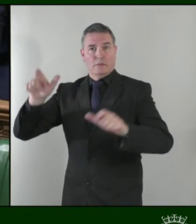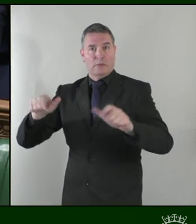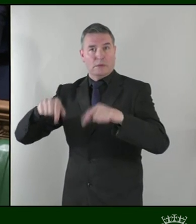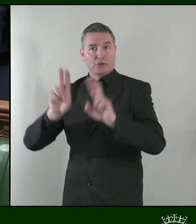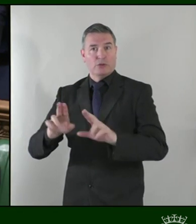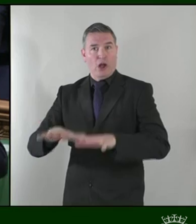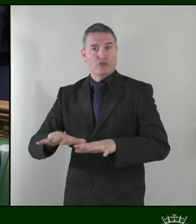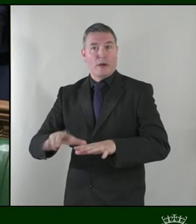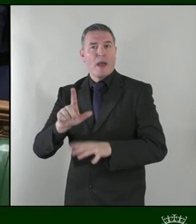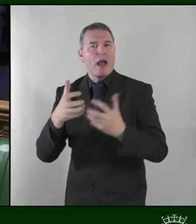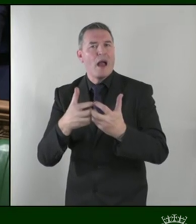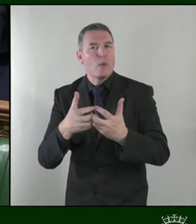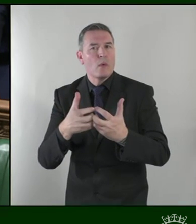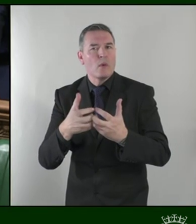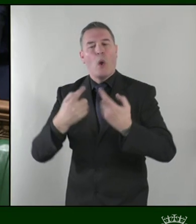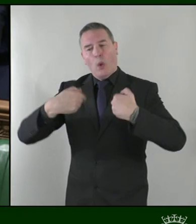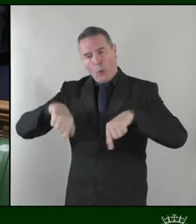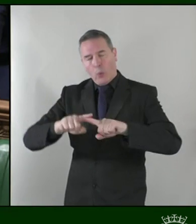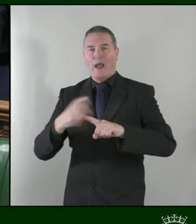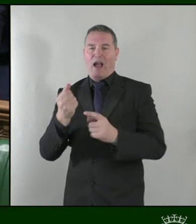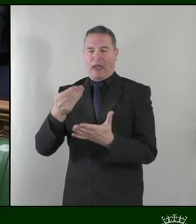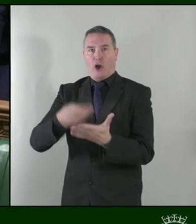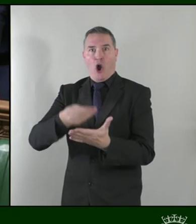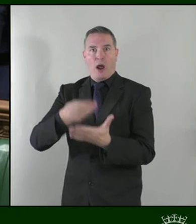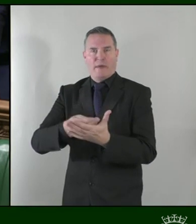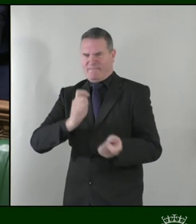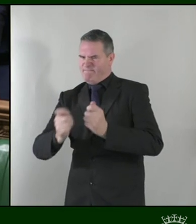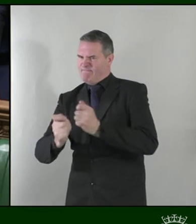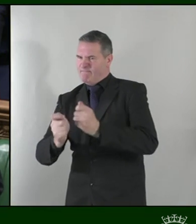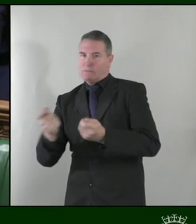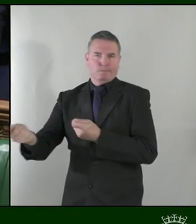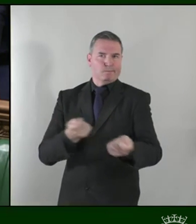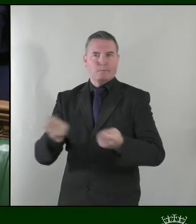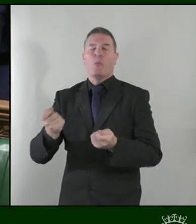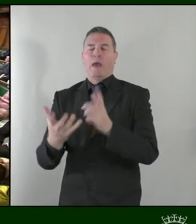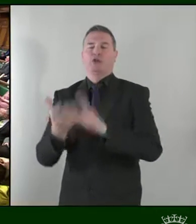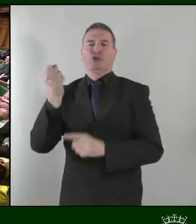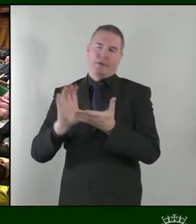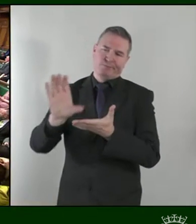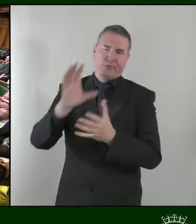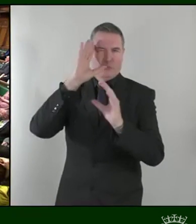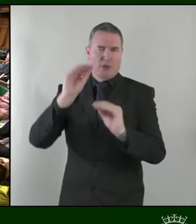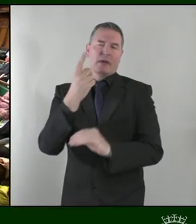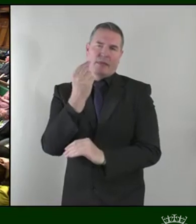We can only do that because we are running a strong and dynamic market economy, and that is what we are going to do.